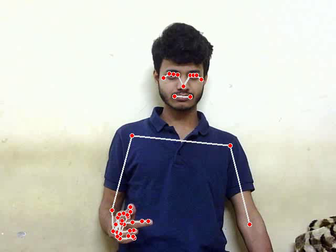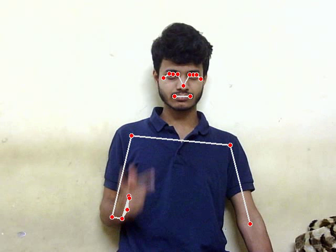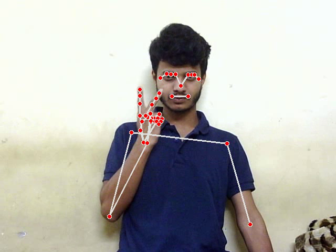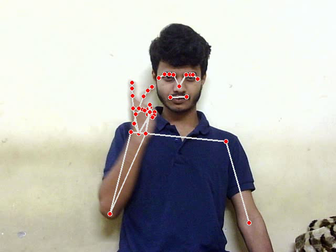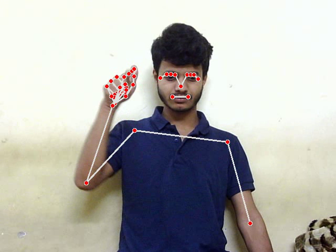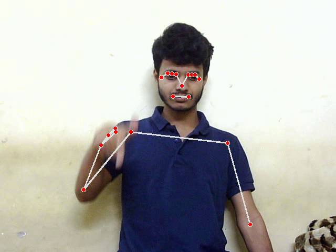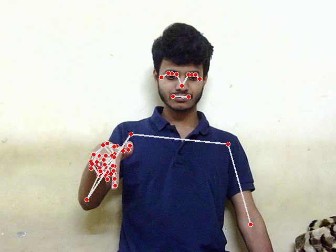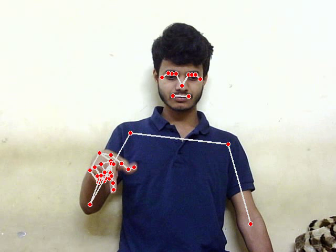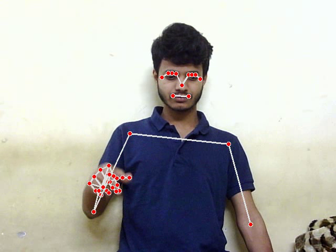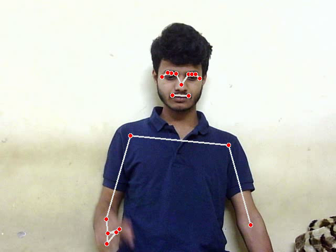see you later